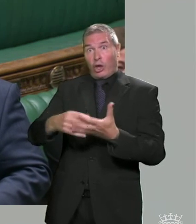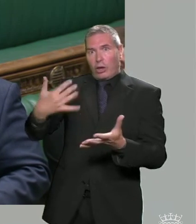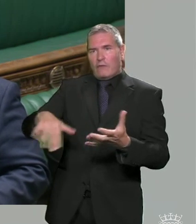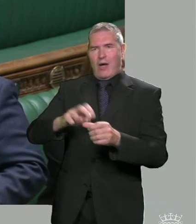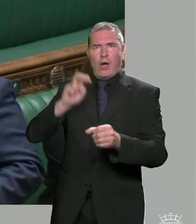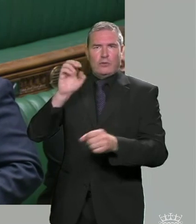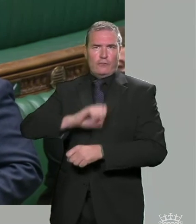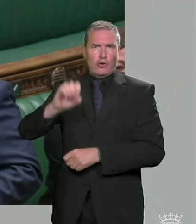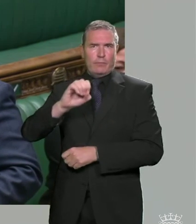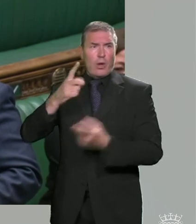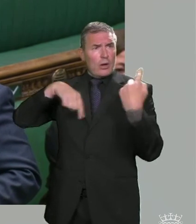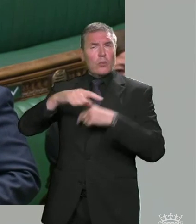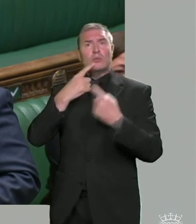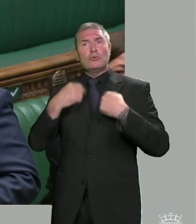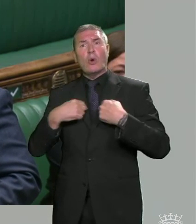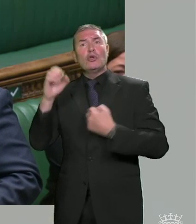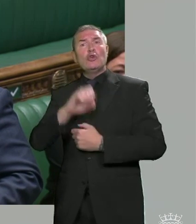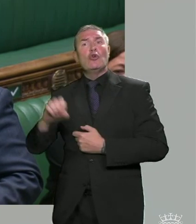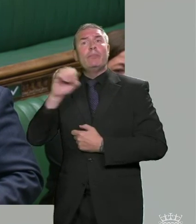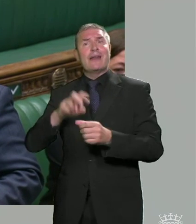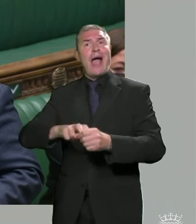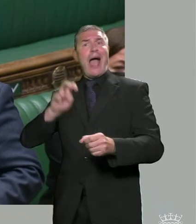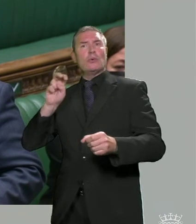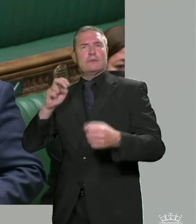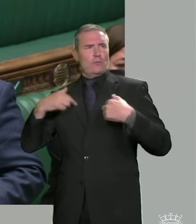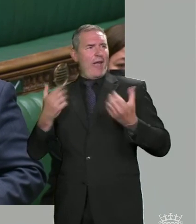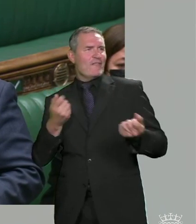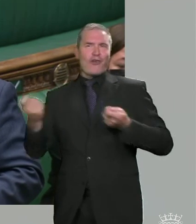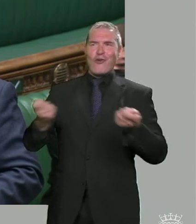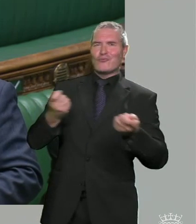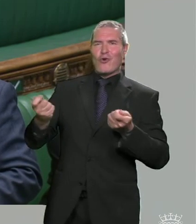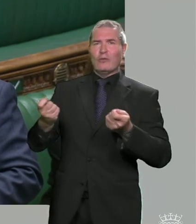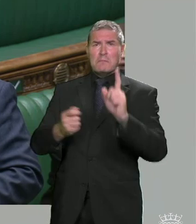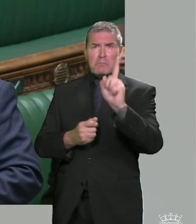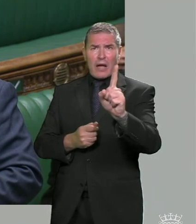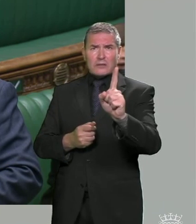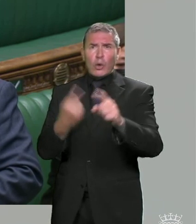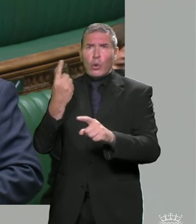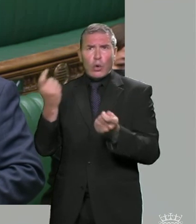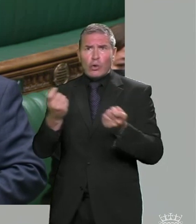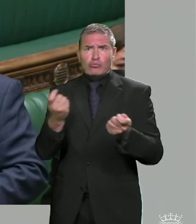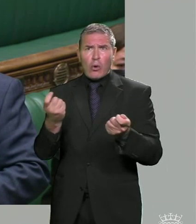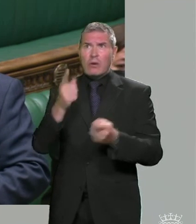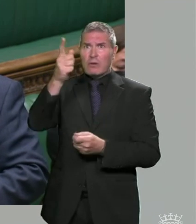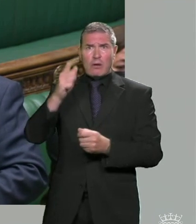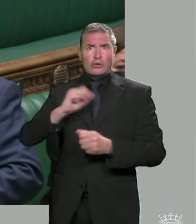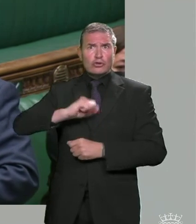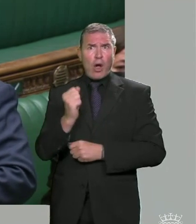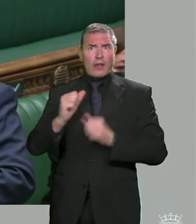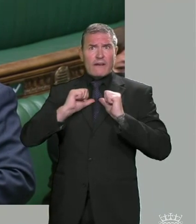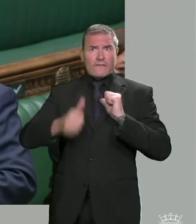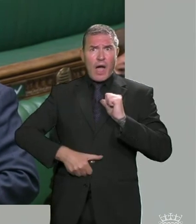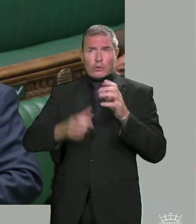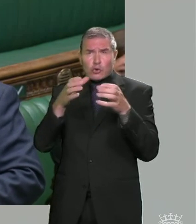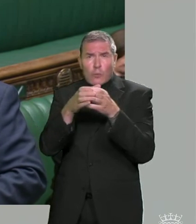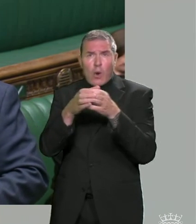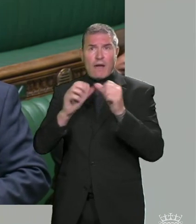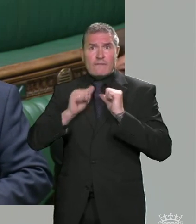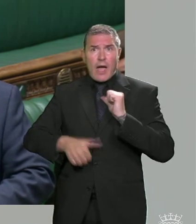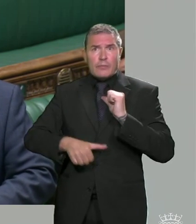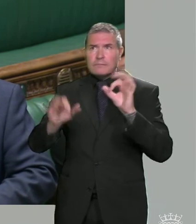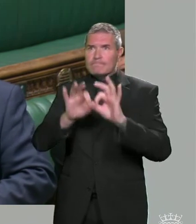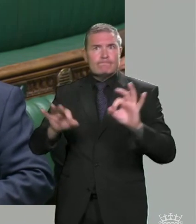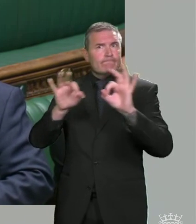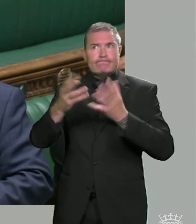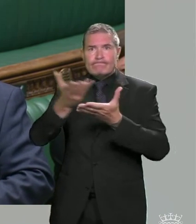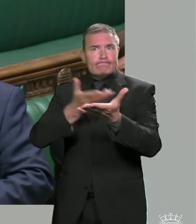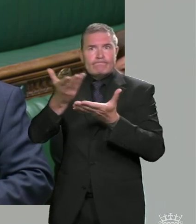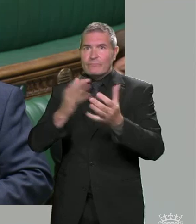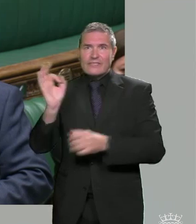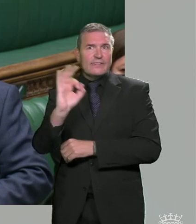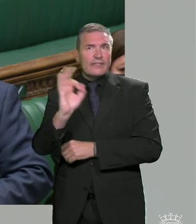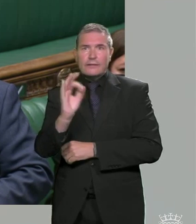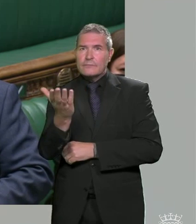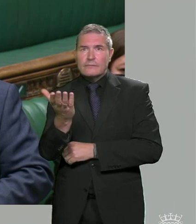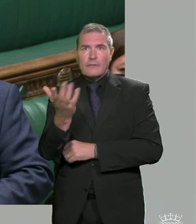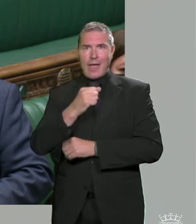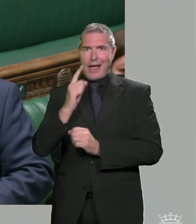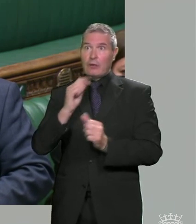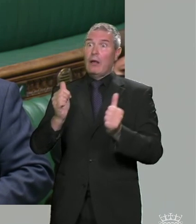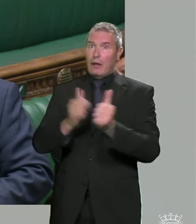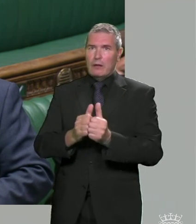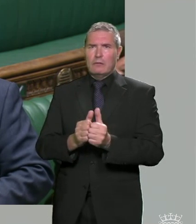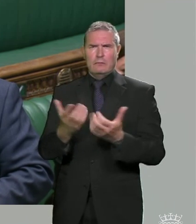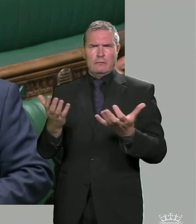We were told that Brexit was all about taking back control, but for our farmers and crofters there has been no scrutiny, no consultation, and no consent.